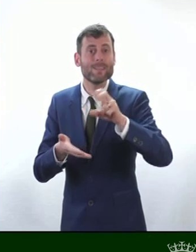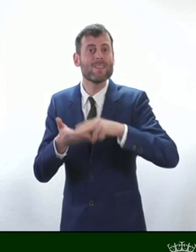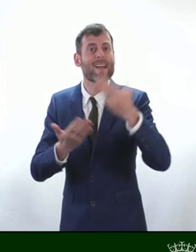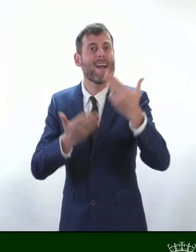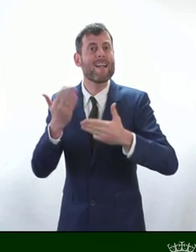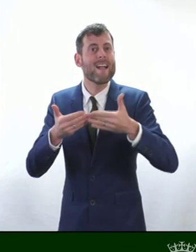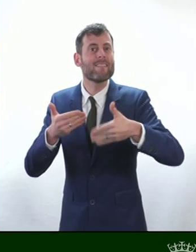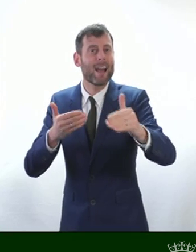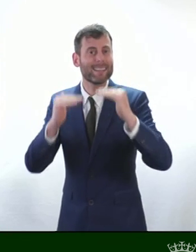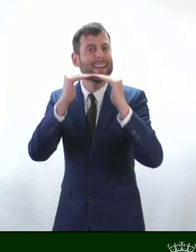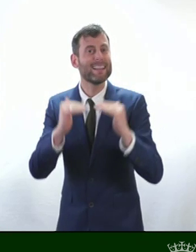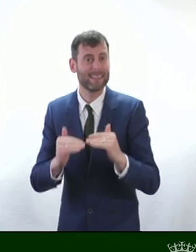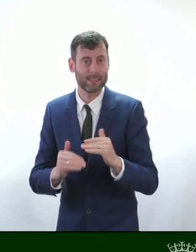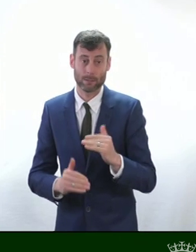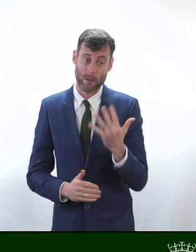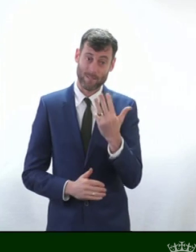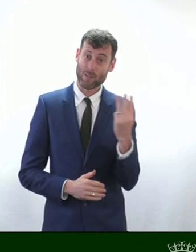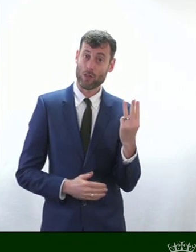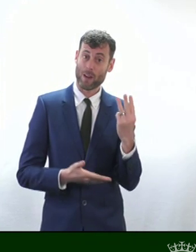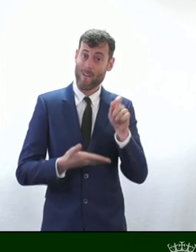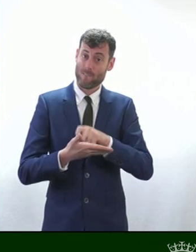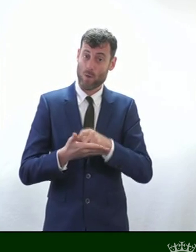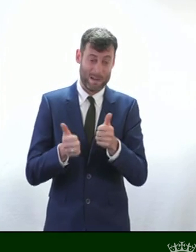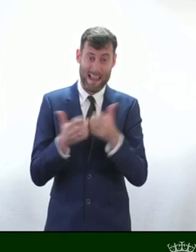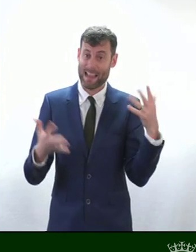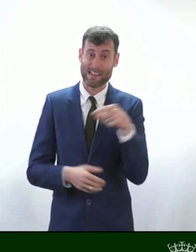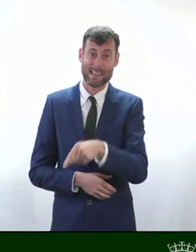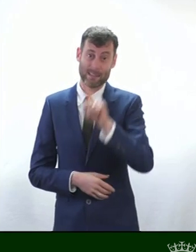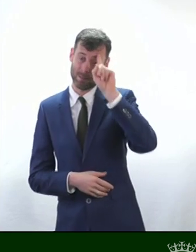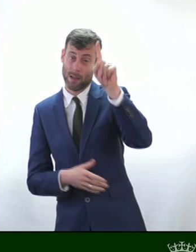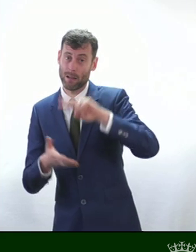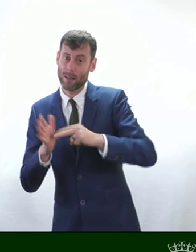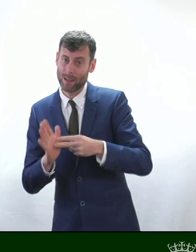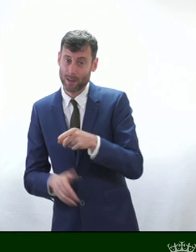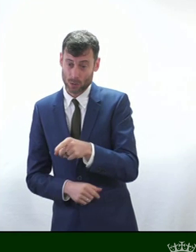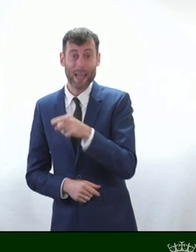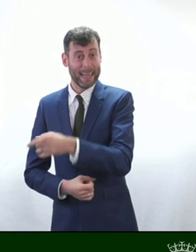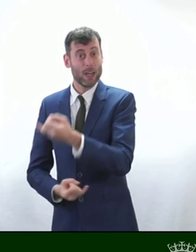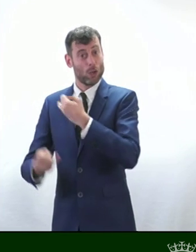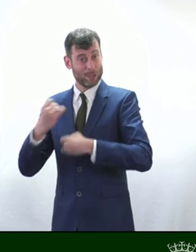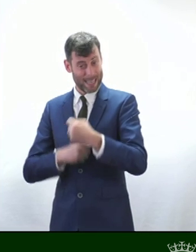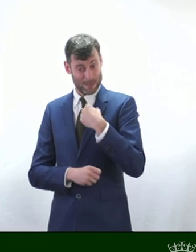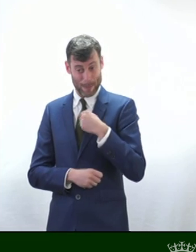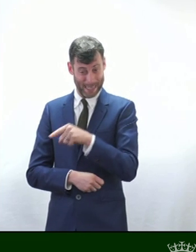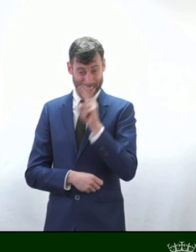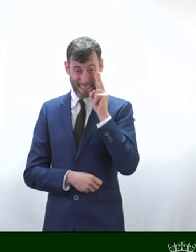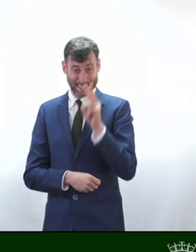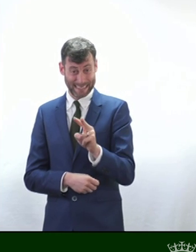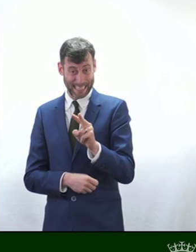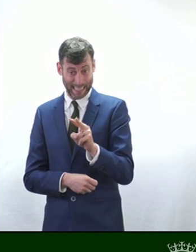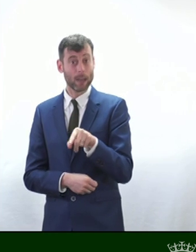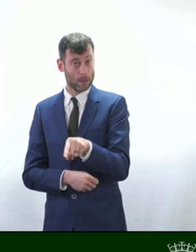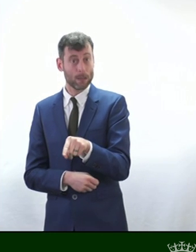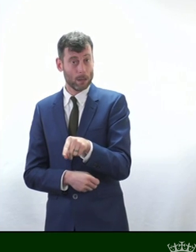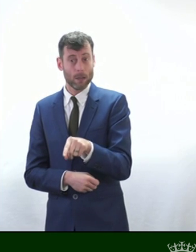The Prime Minister has not always wanted to listen to business—we know what his message to business is —but he should.